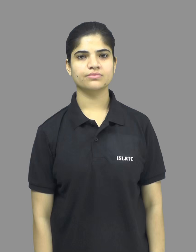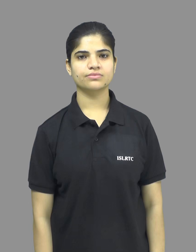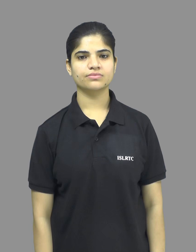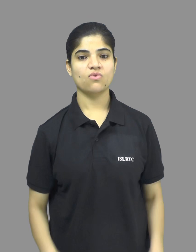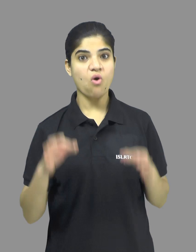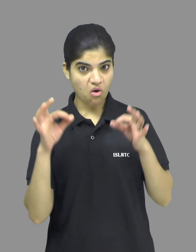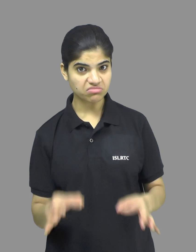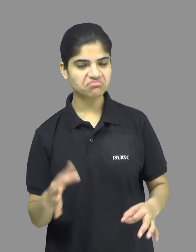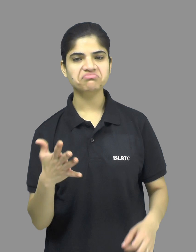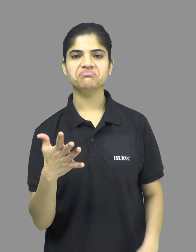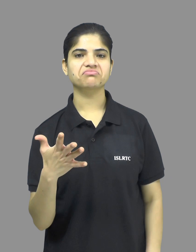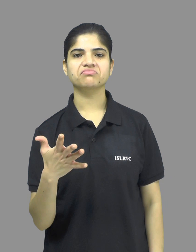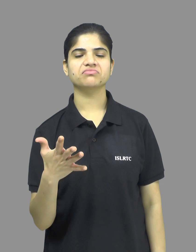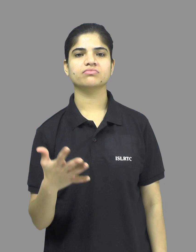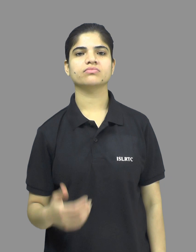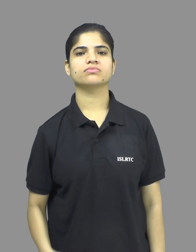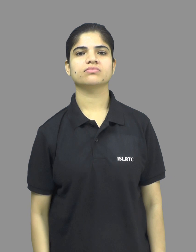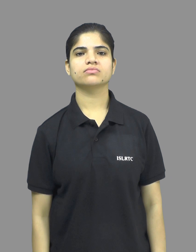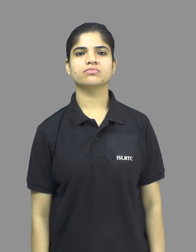Unofficial